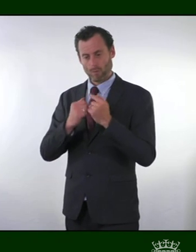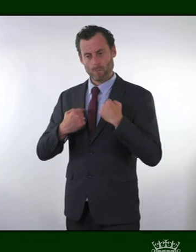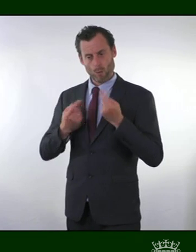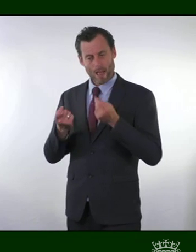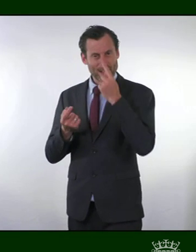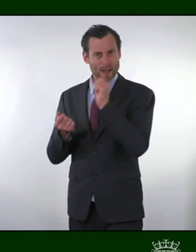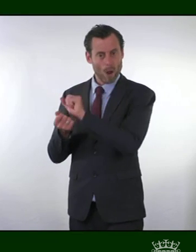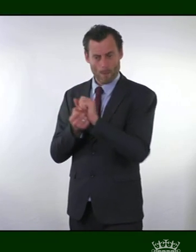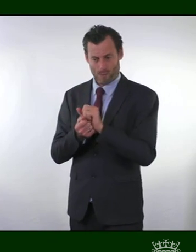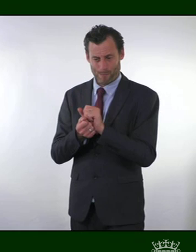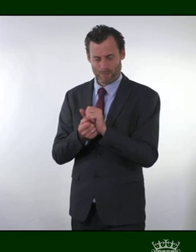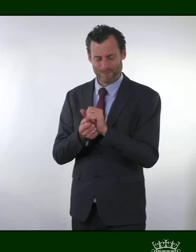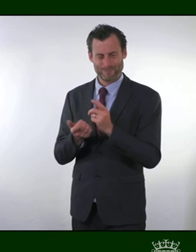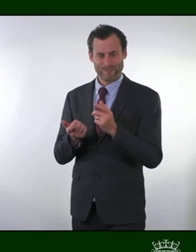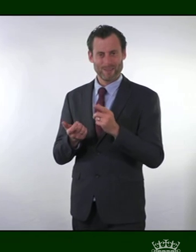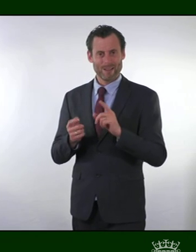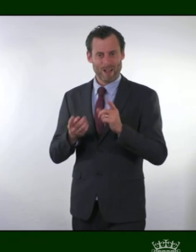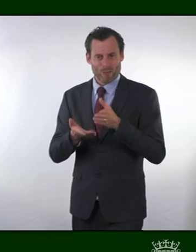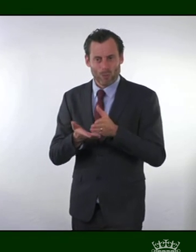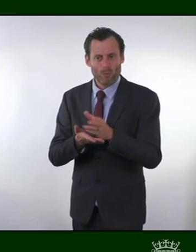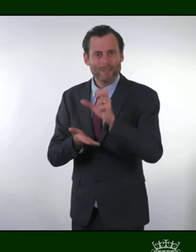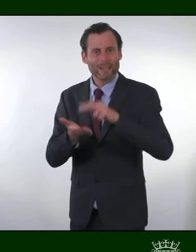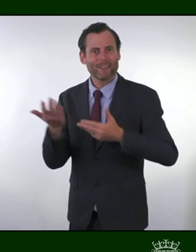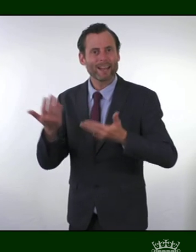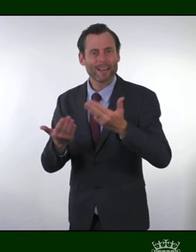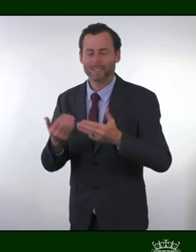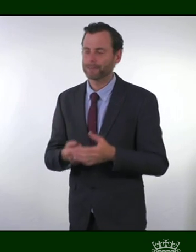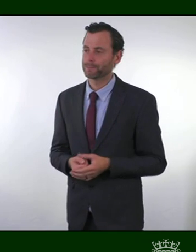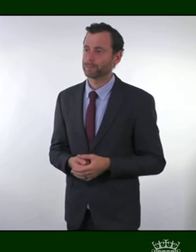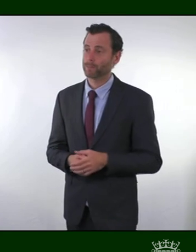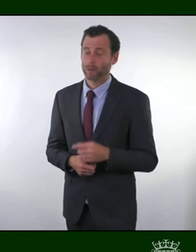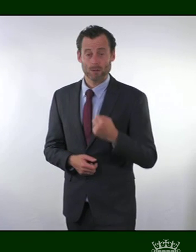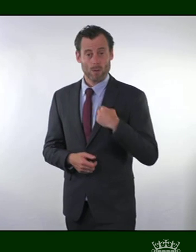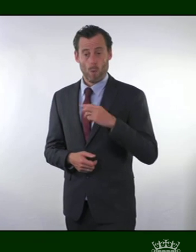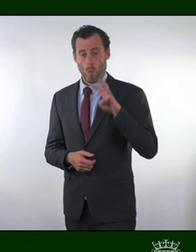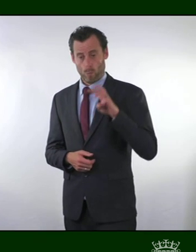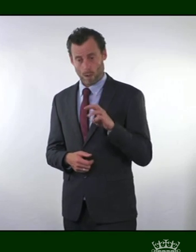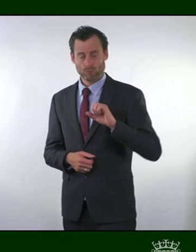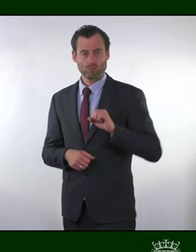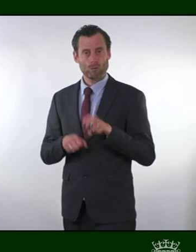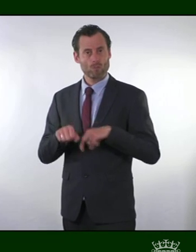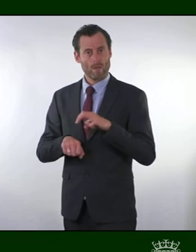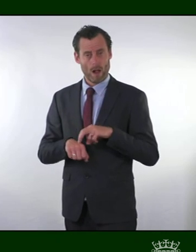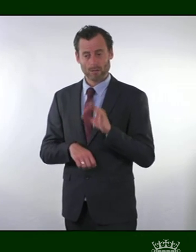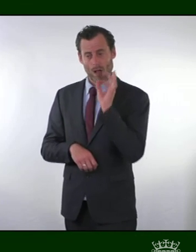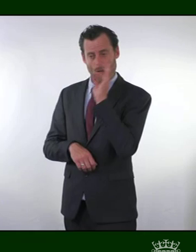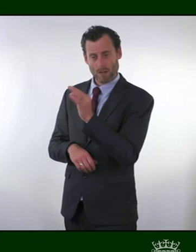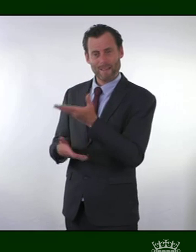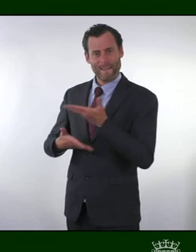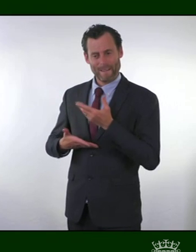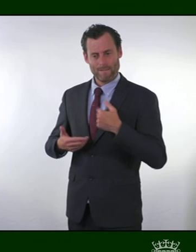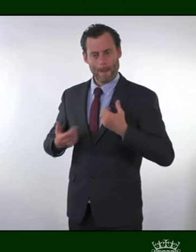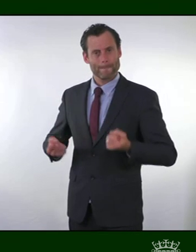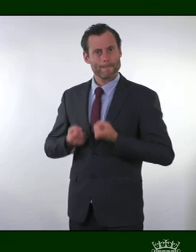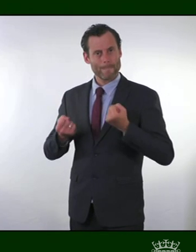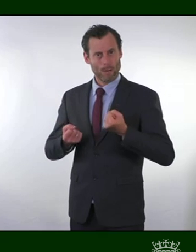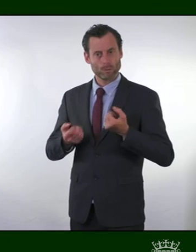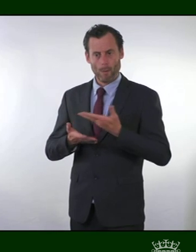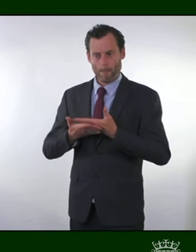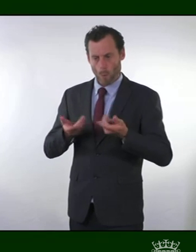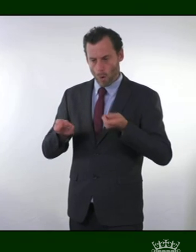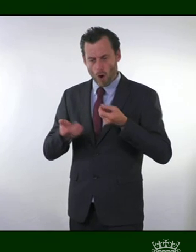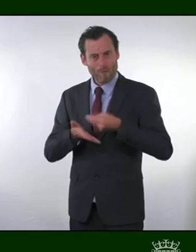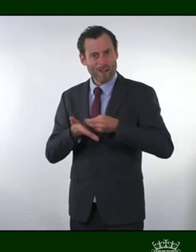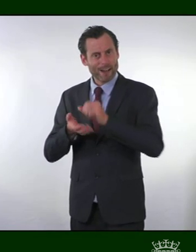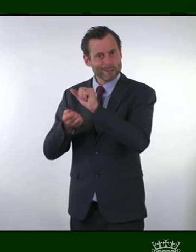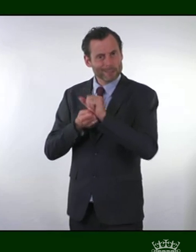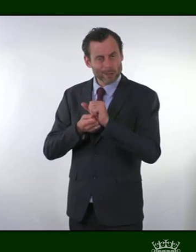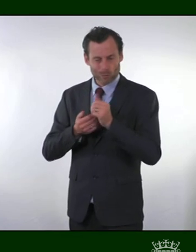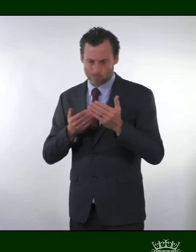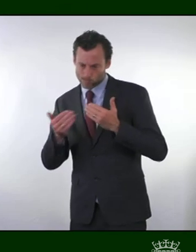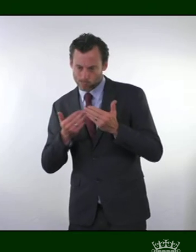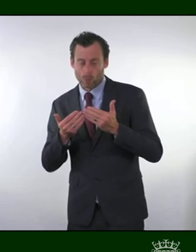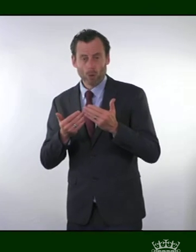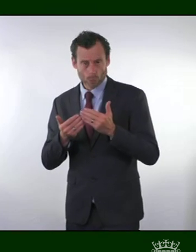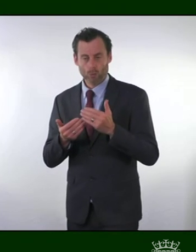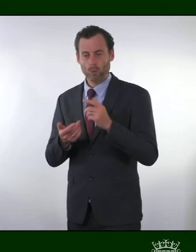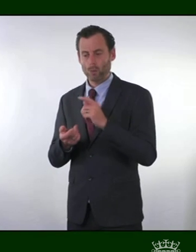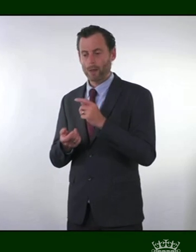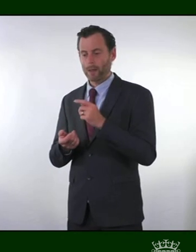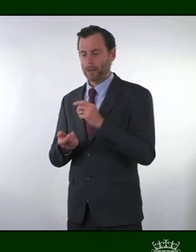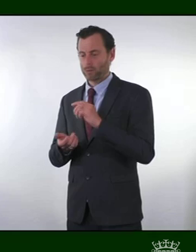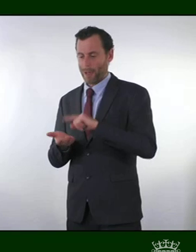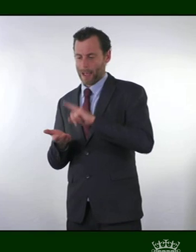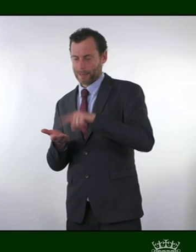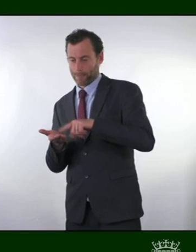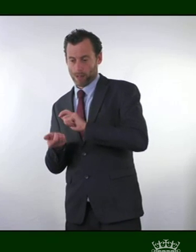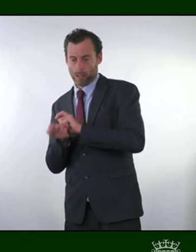Kate Forbes, Rebecca Evans and Conor Murphy, the Finance Ministers of all three devolved institutions, have come together to seek urgent devolution of the financial powers in these unprecedented times, and to be able to have the flexibility to switch from capital to revenue spending.